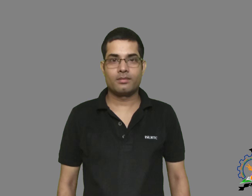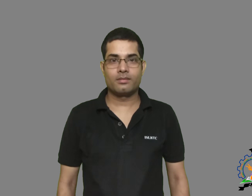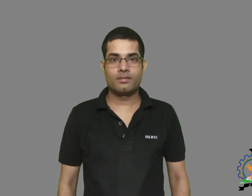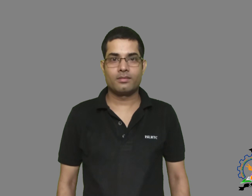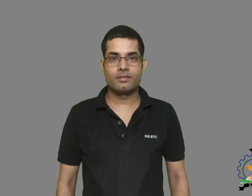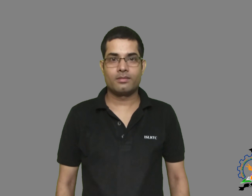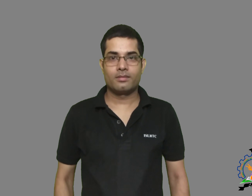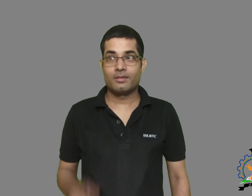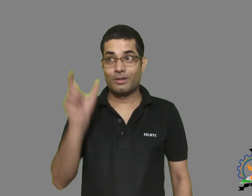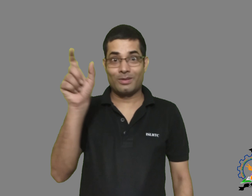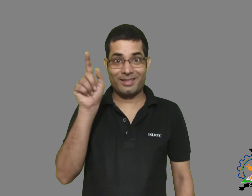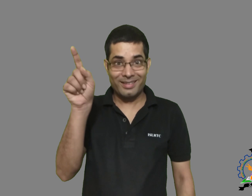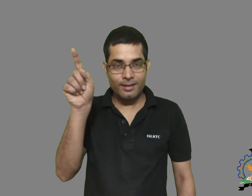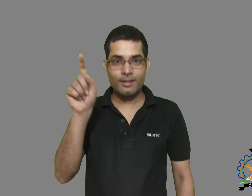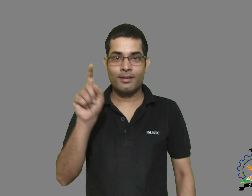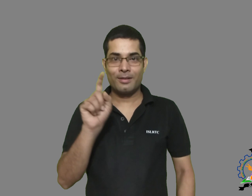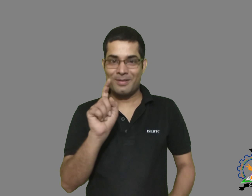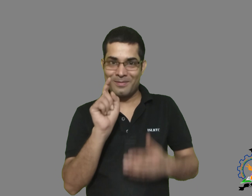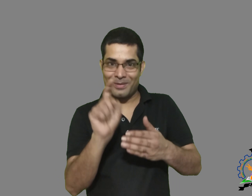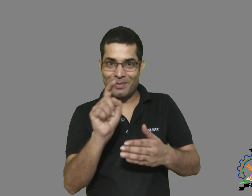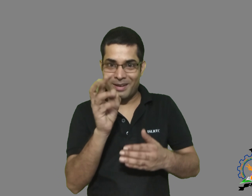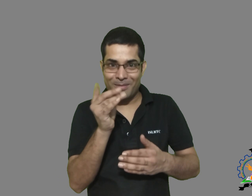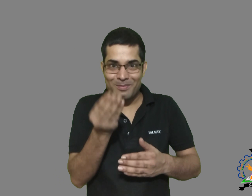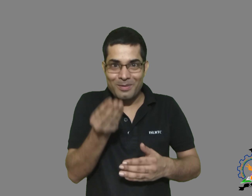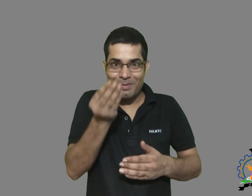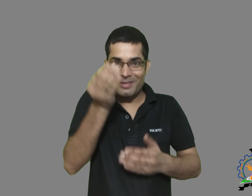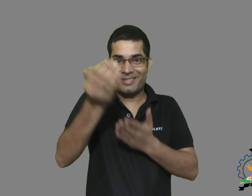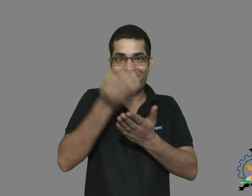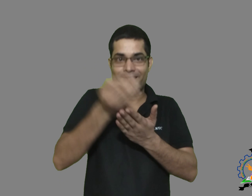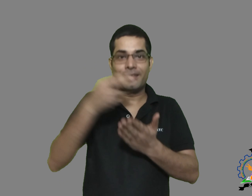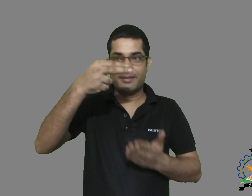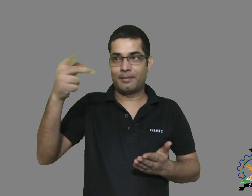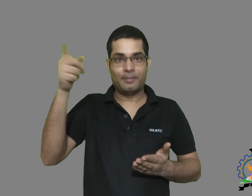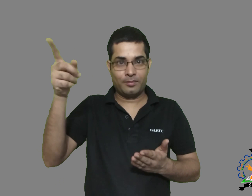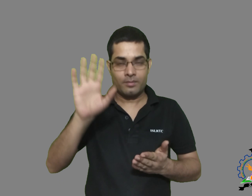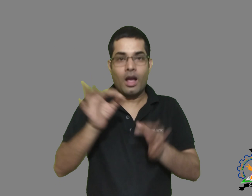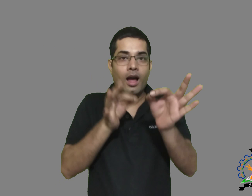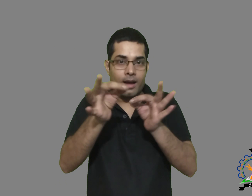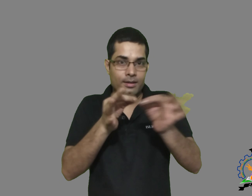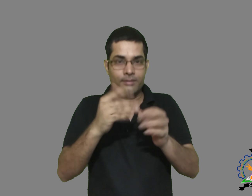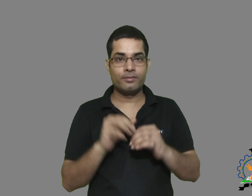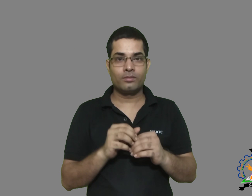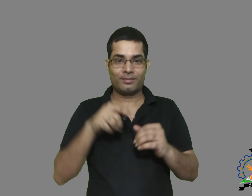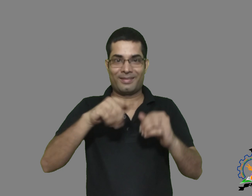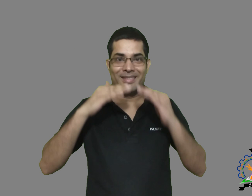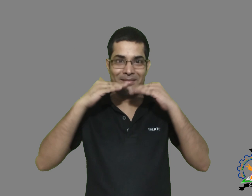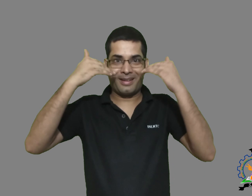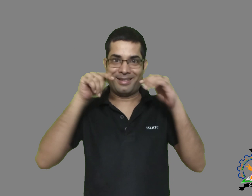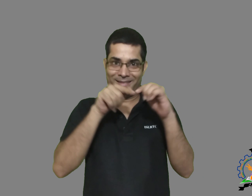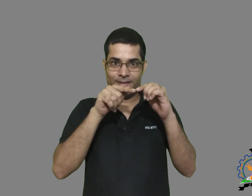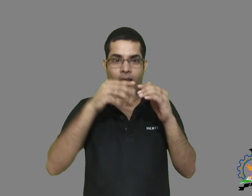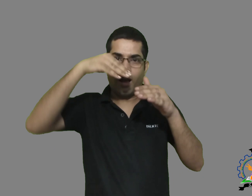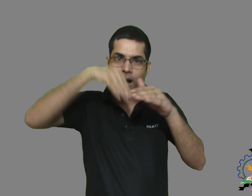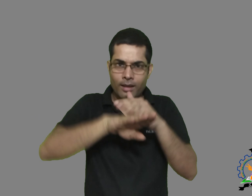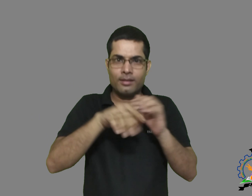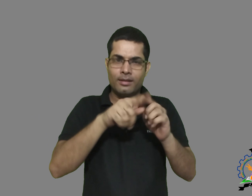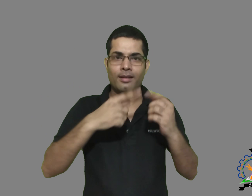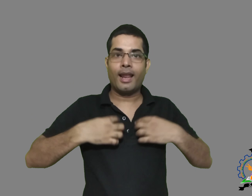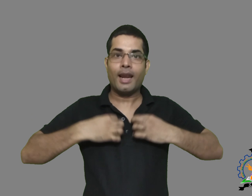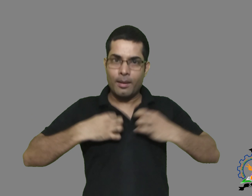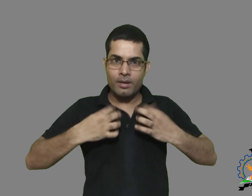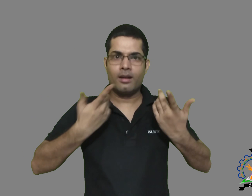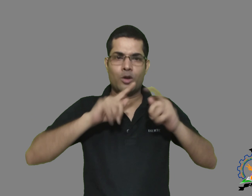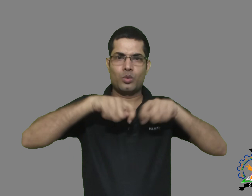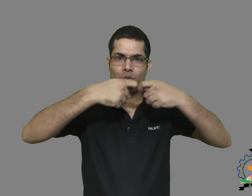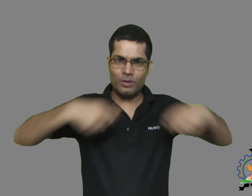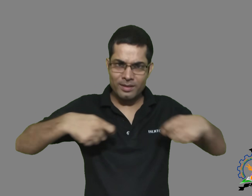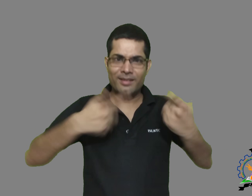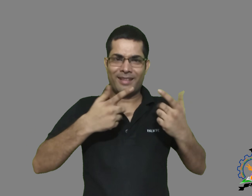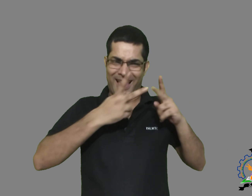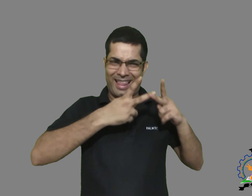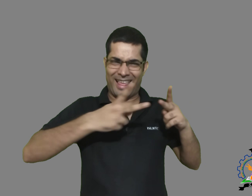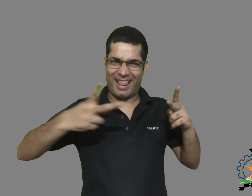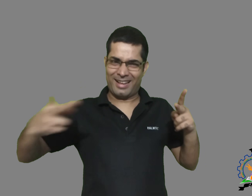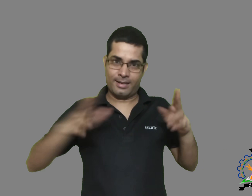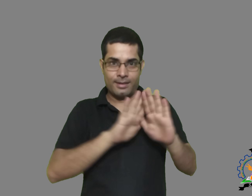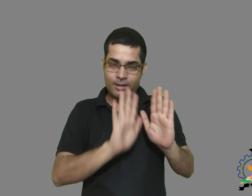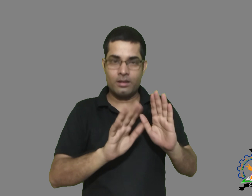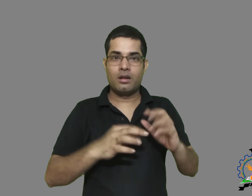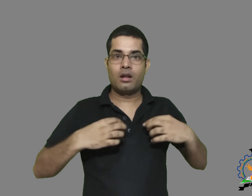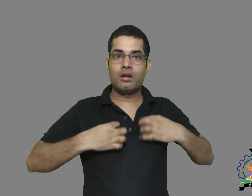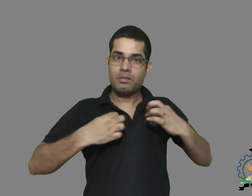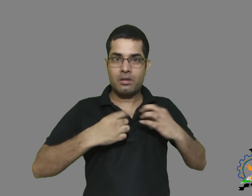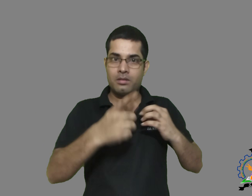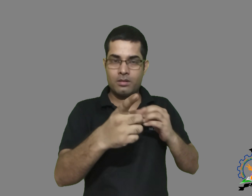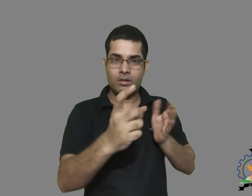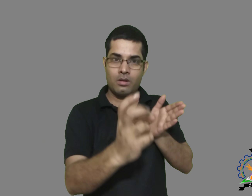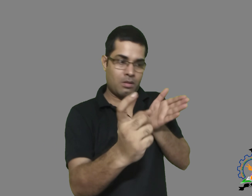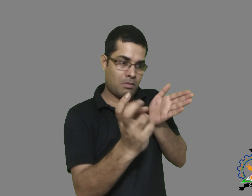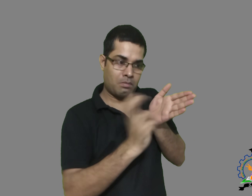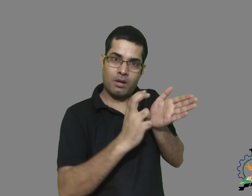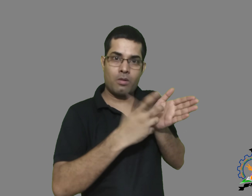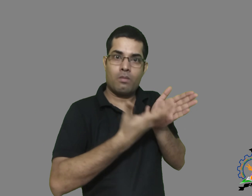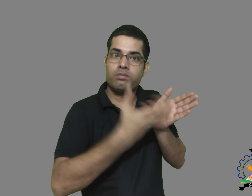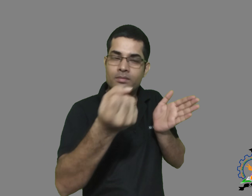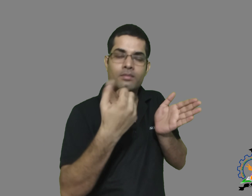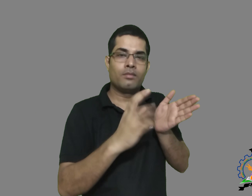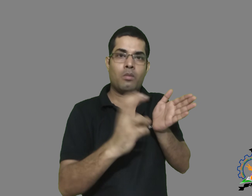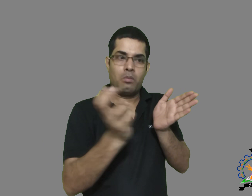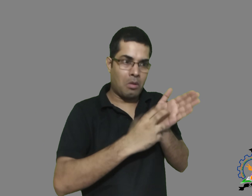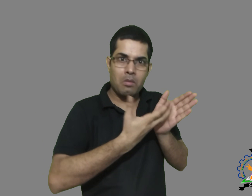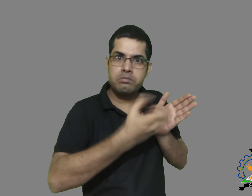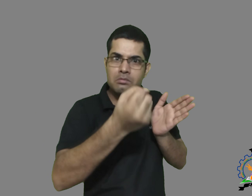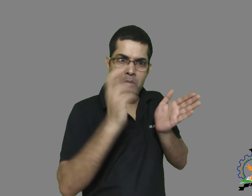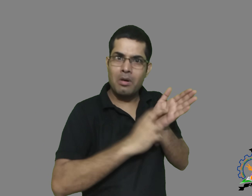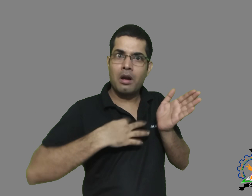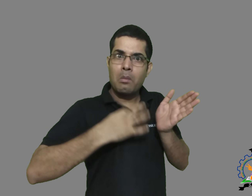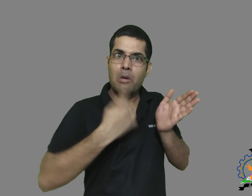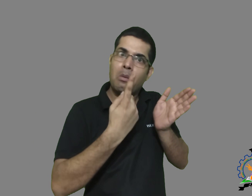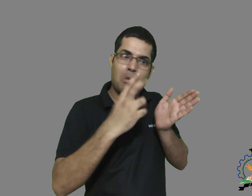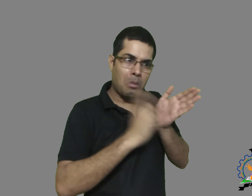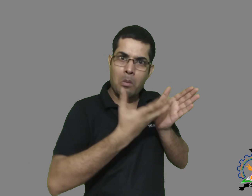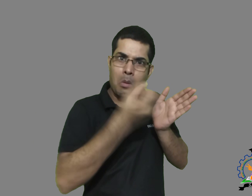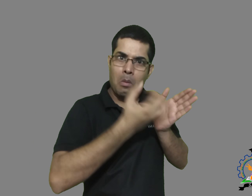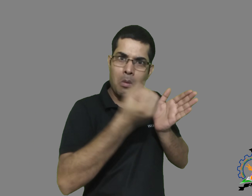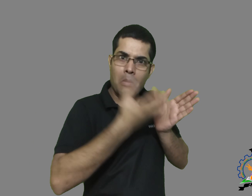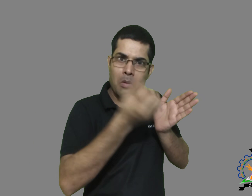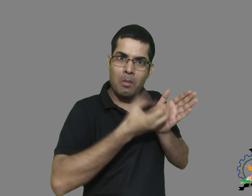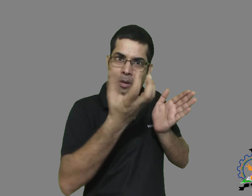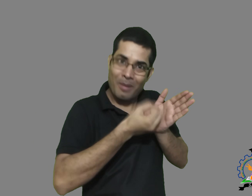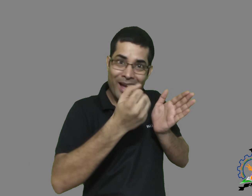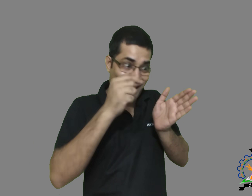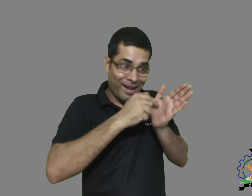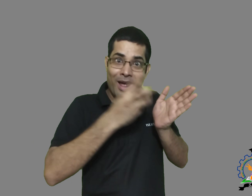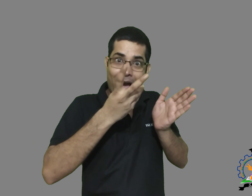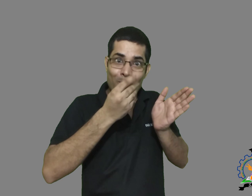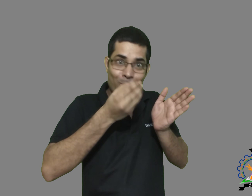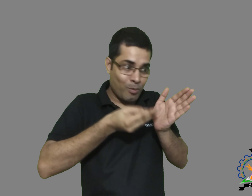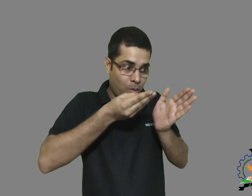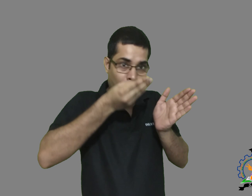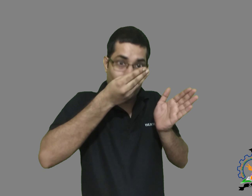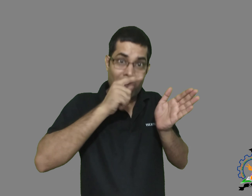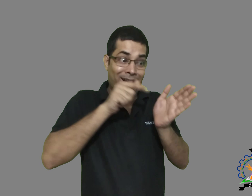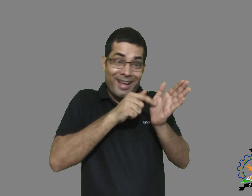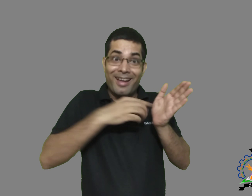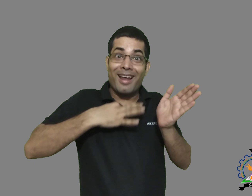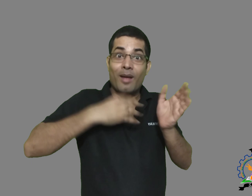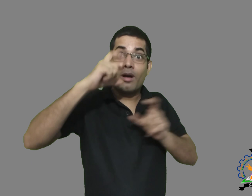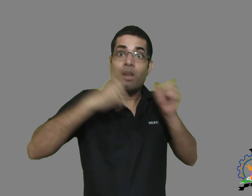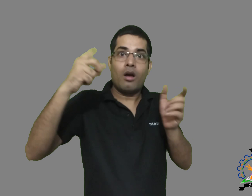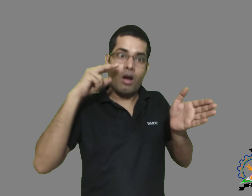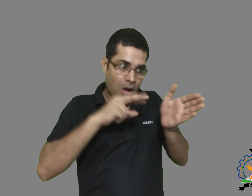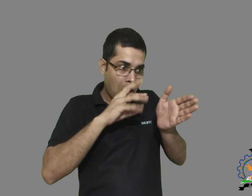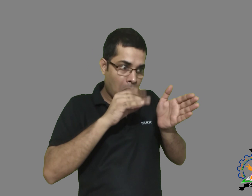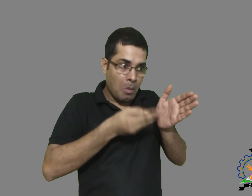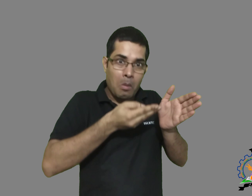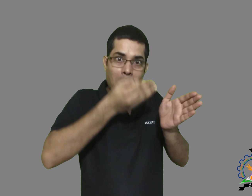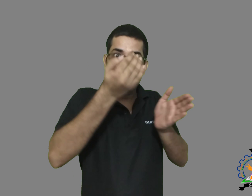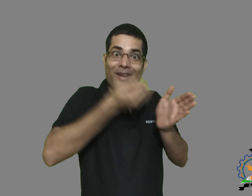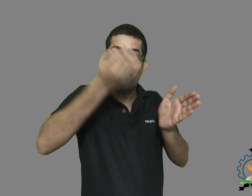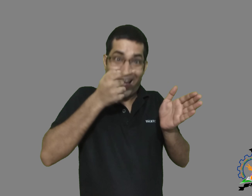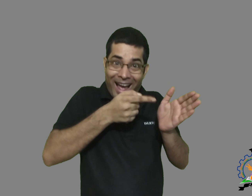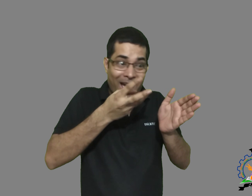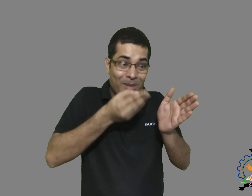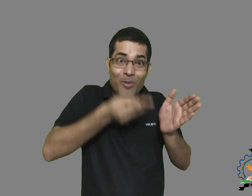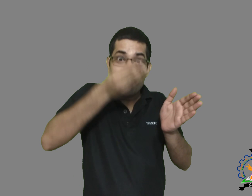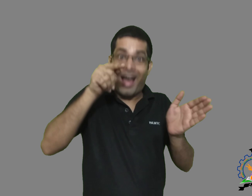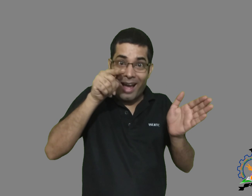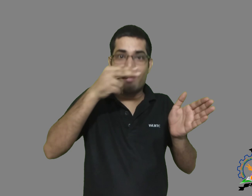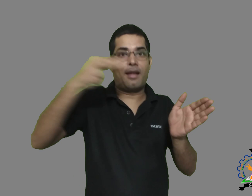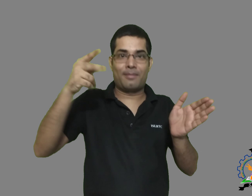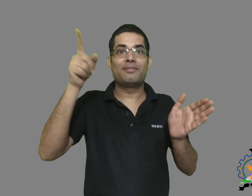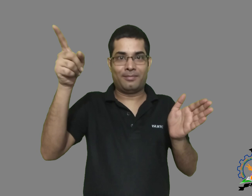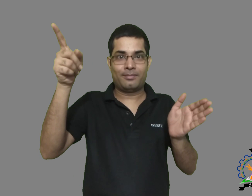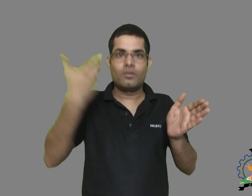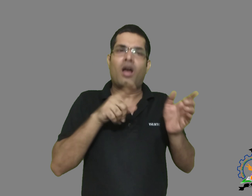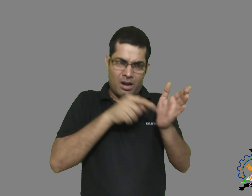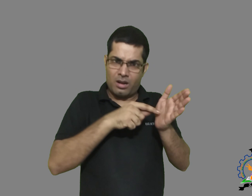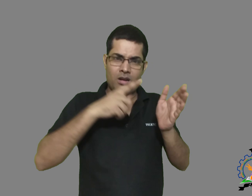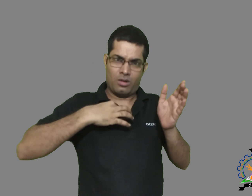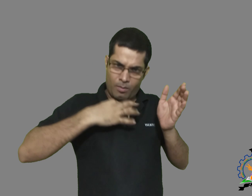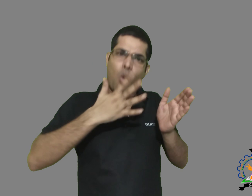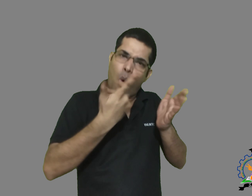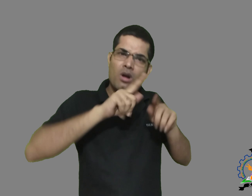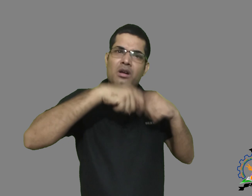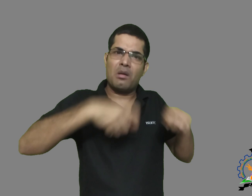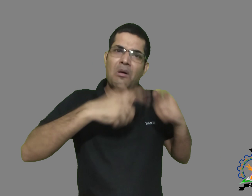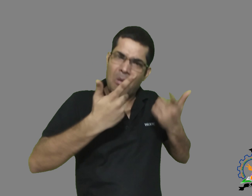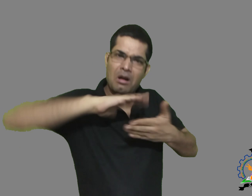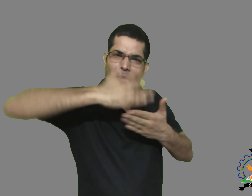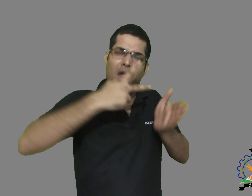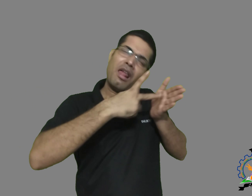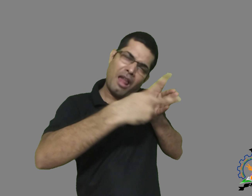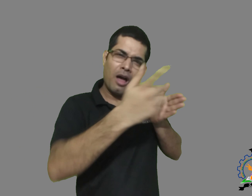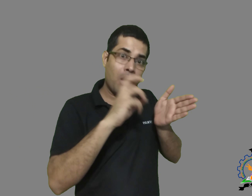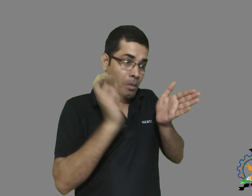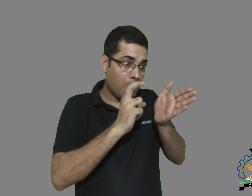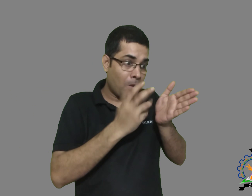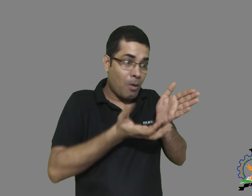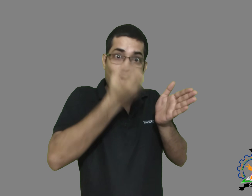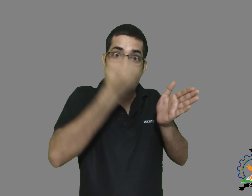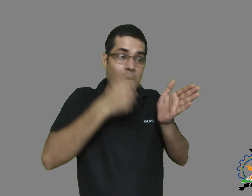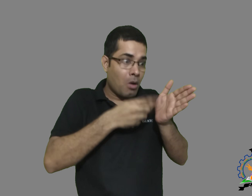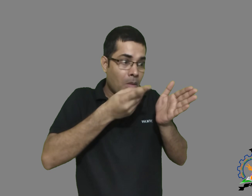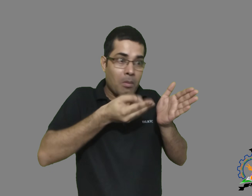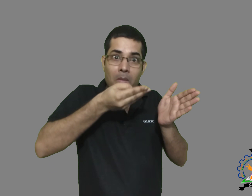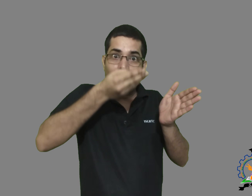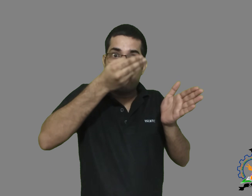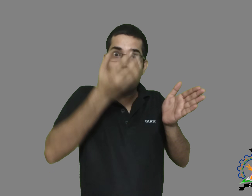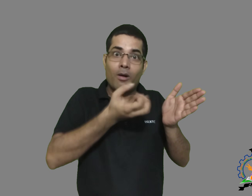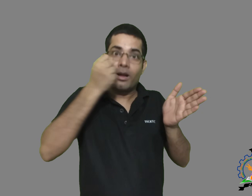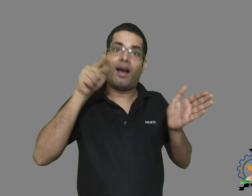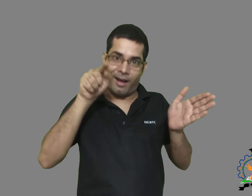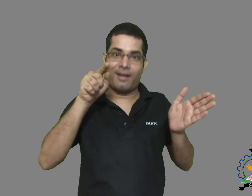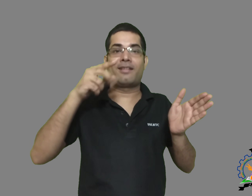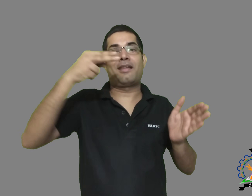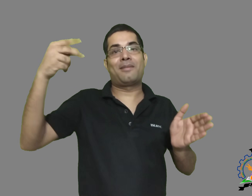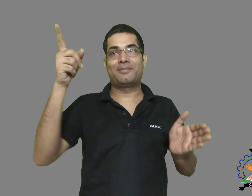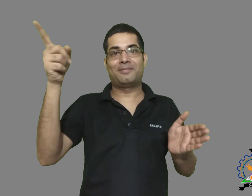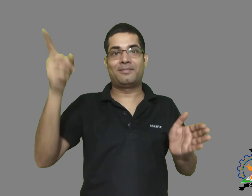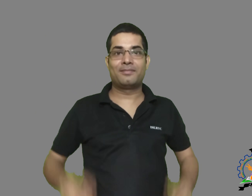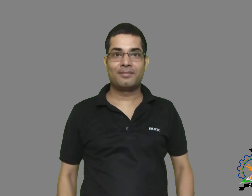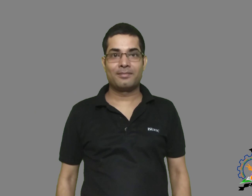CTR - Click Through Rate